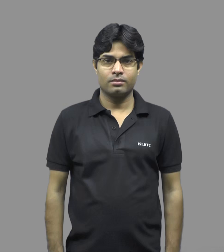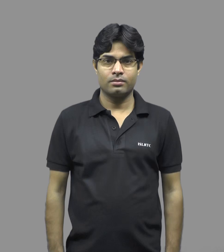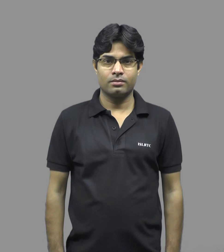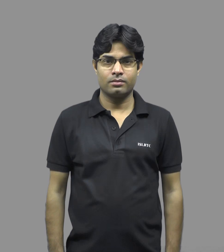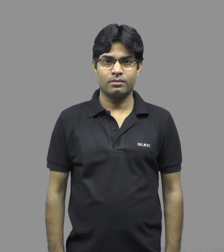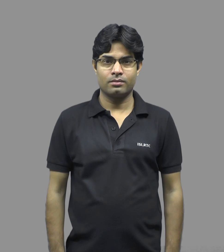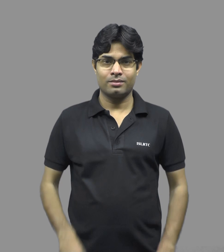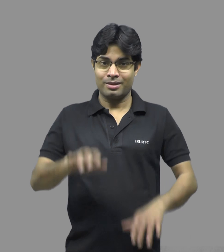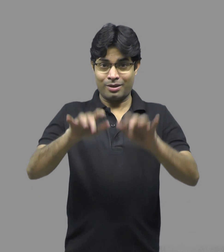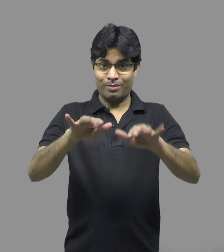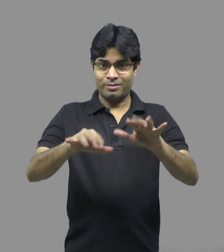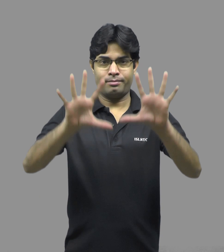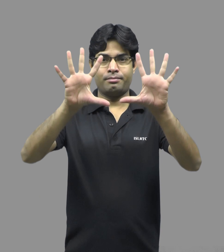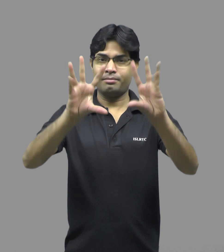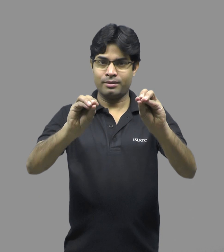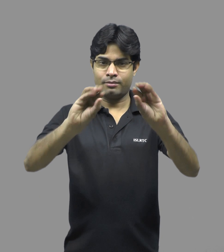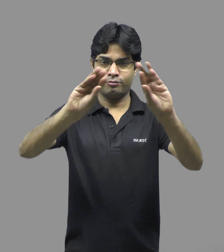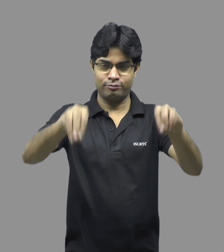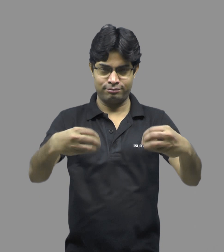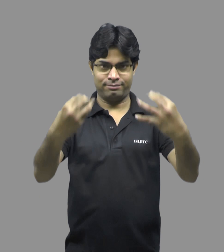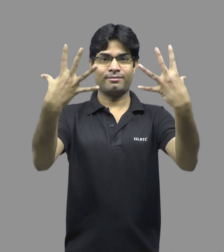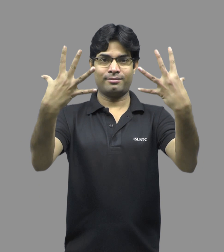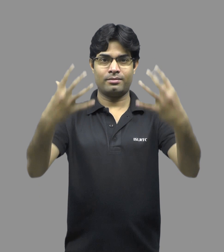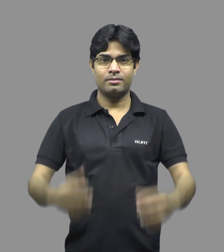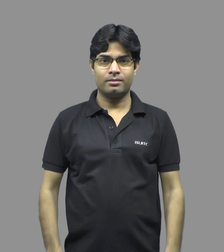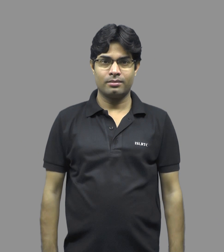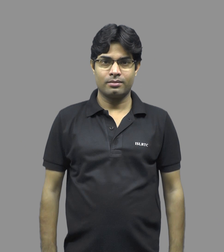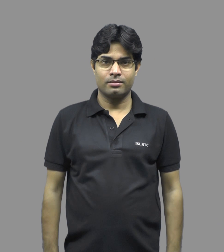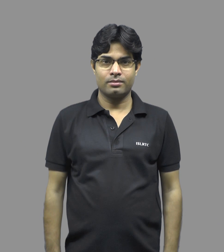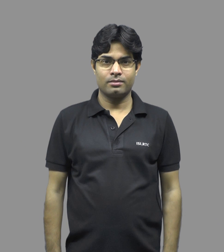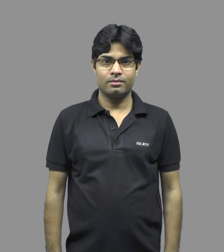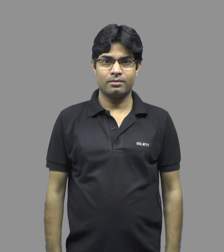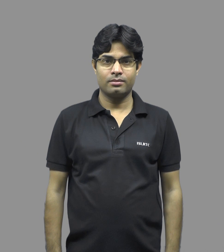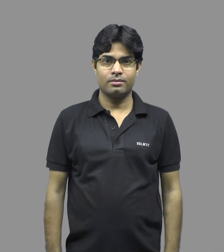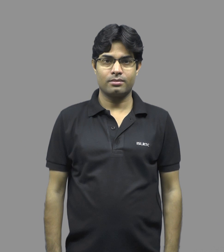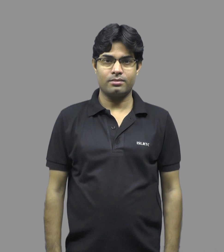Restart in computer